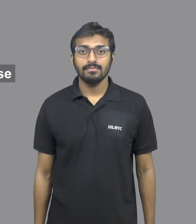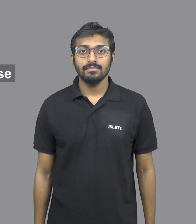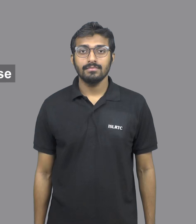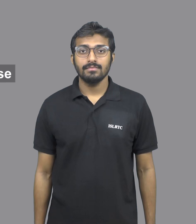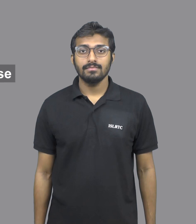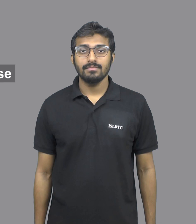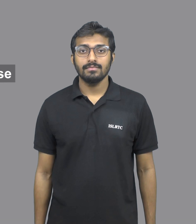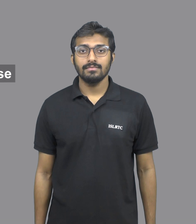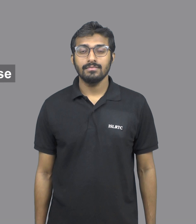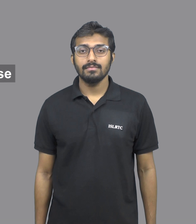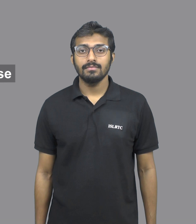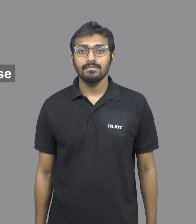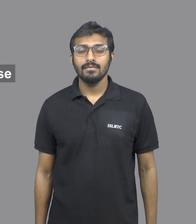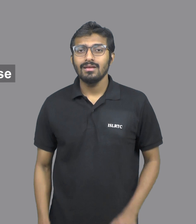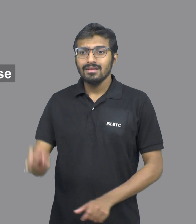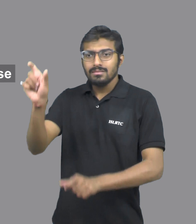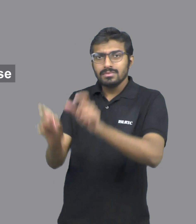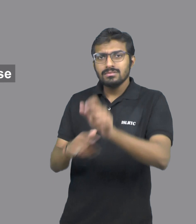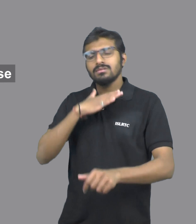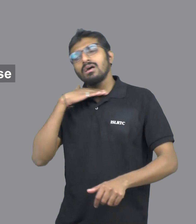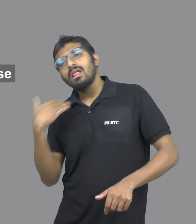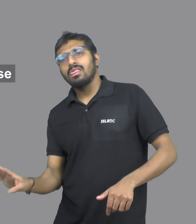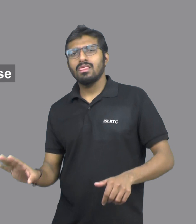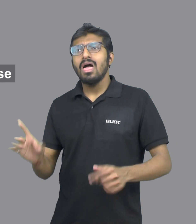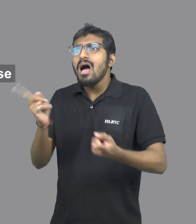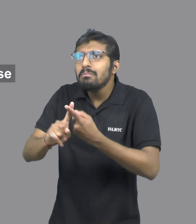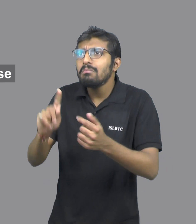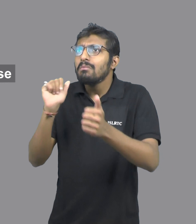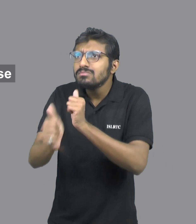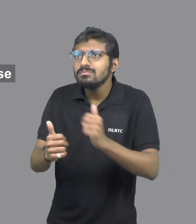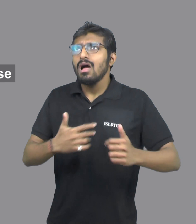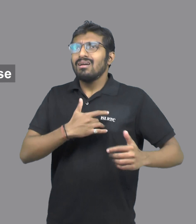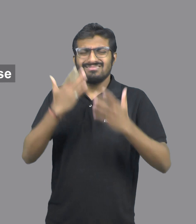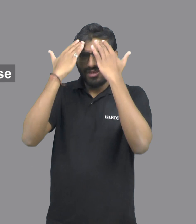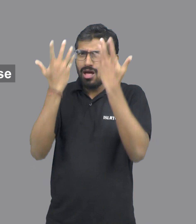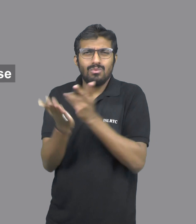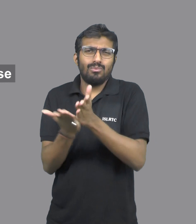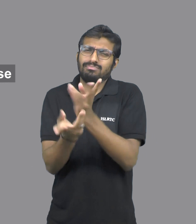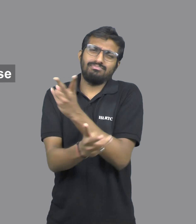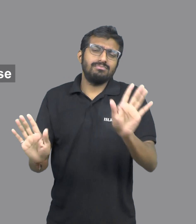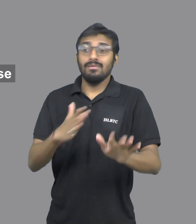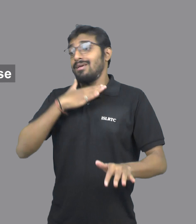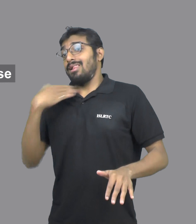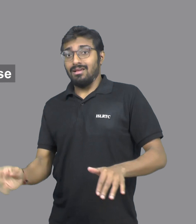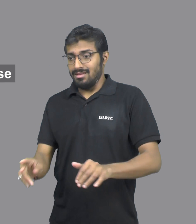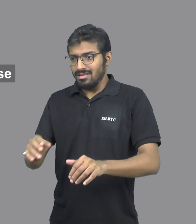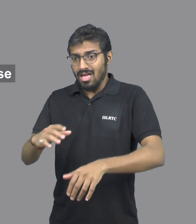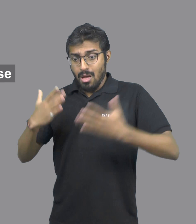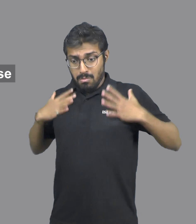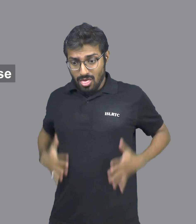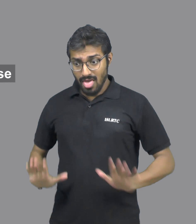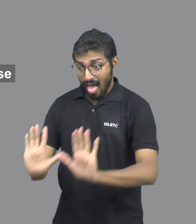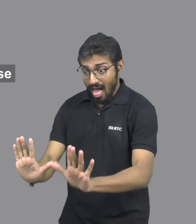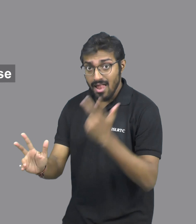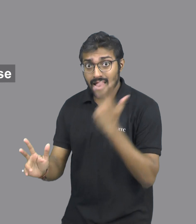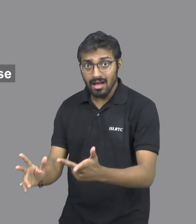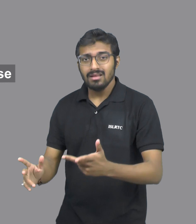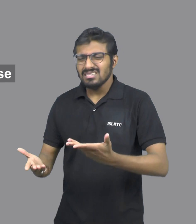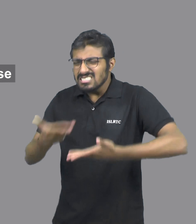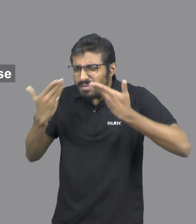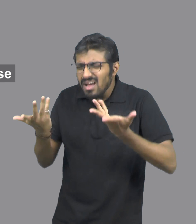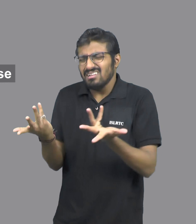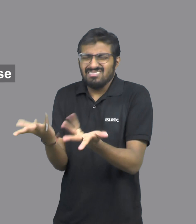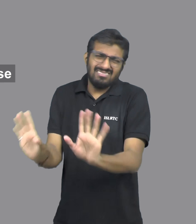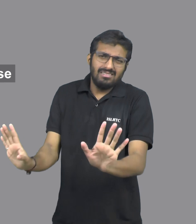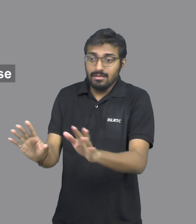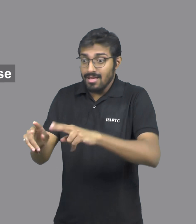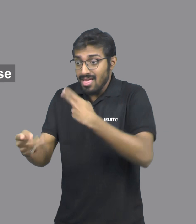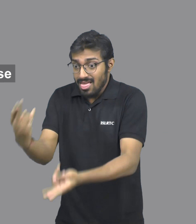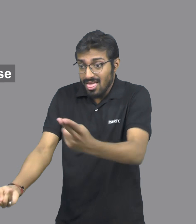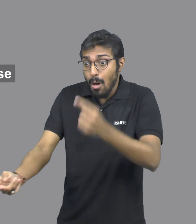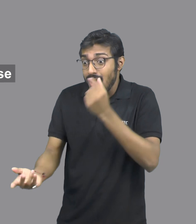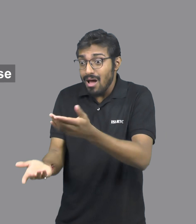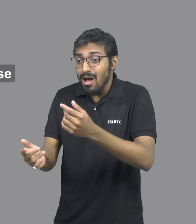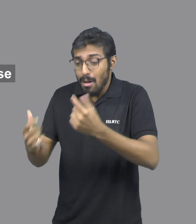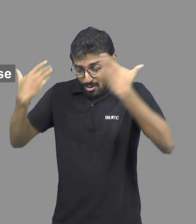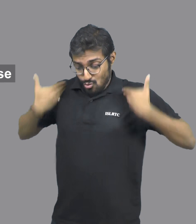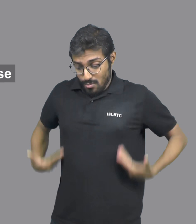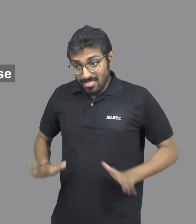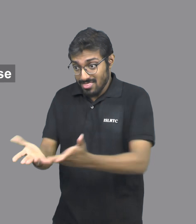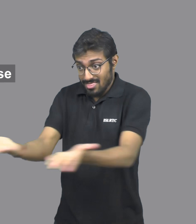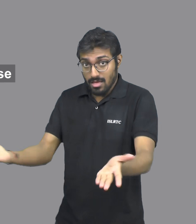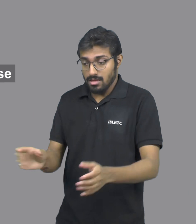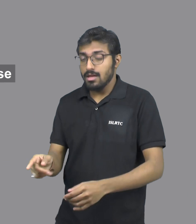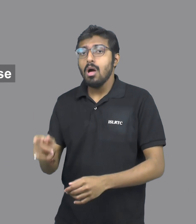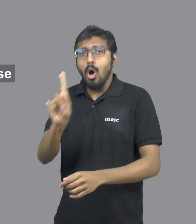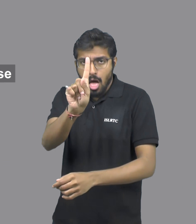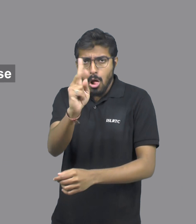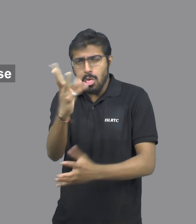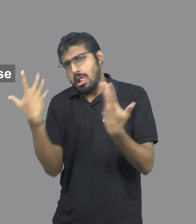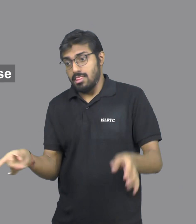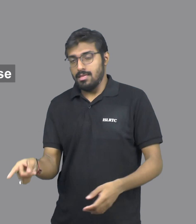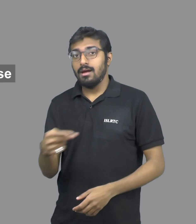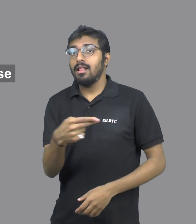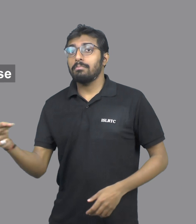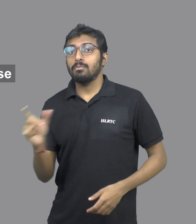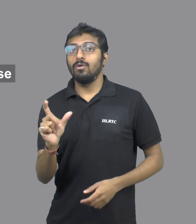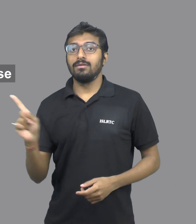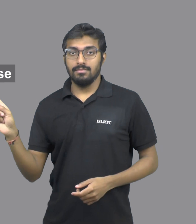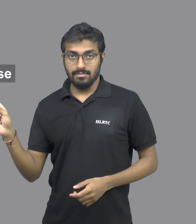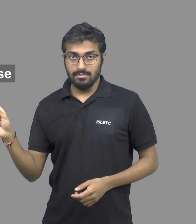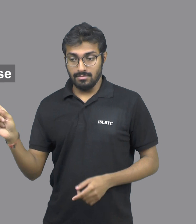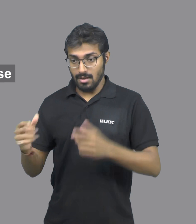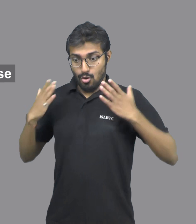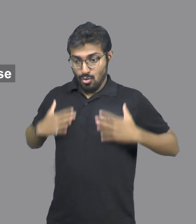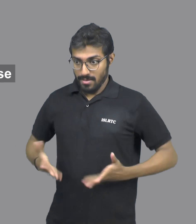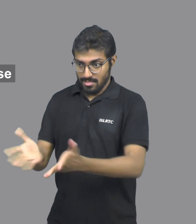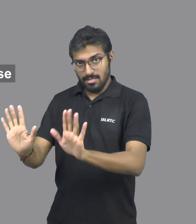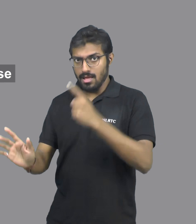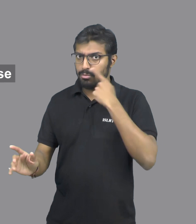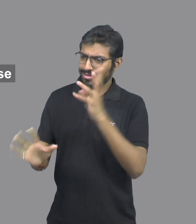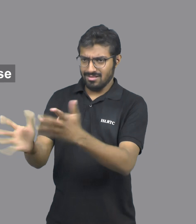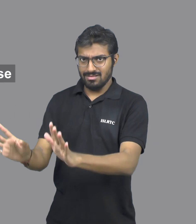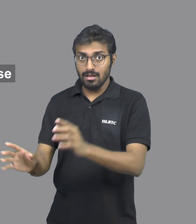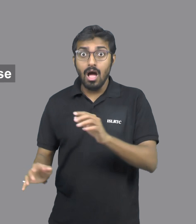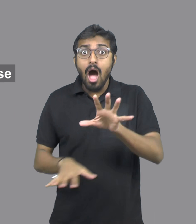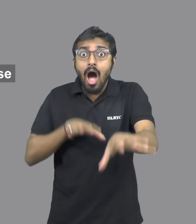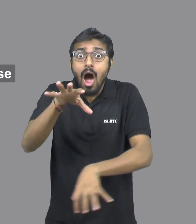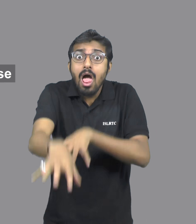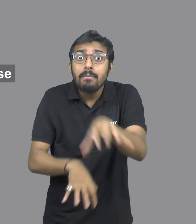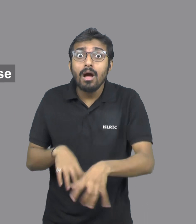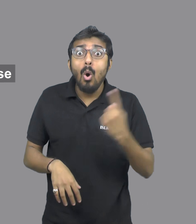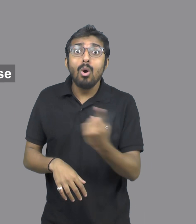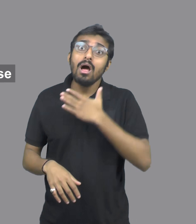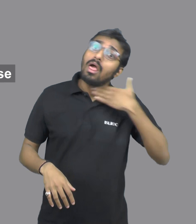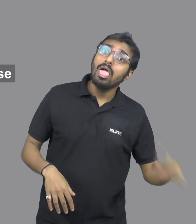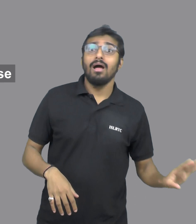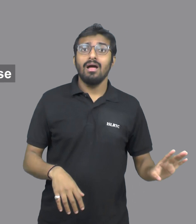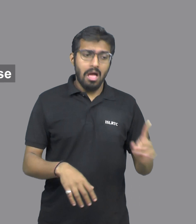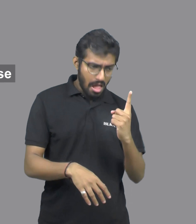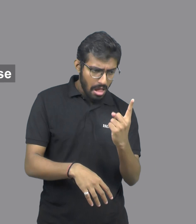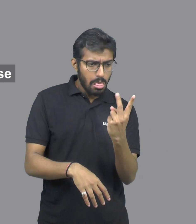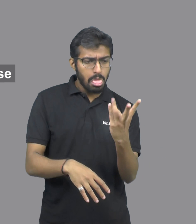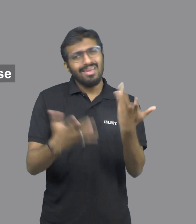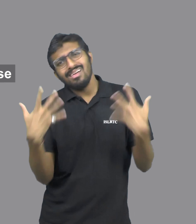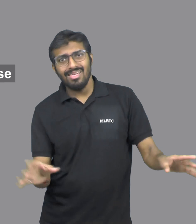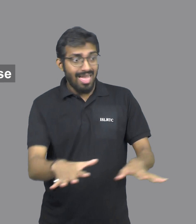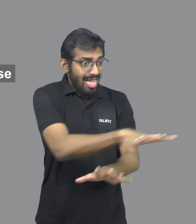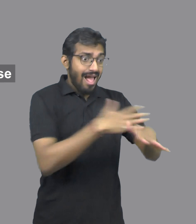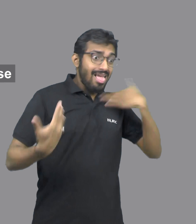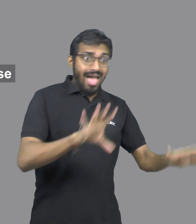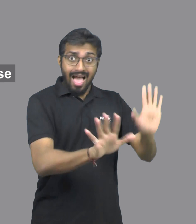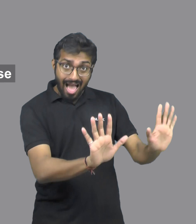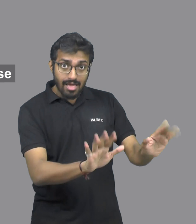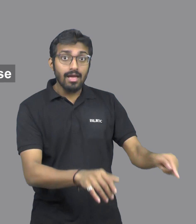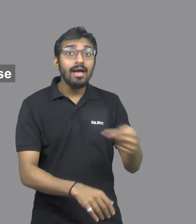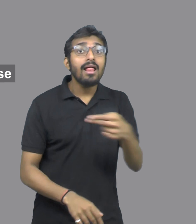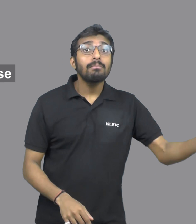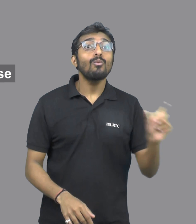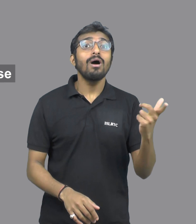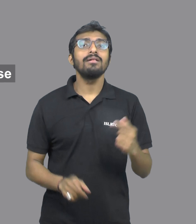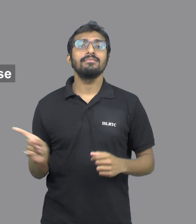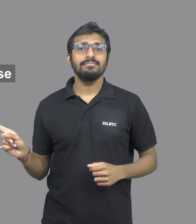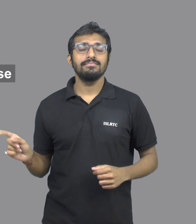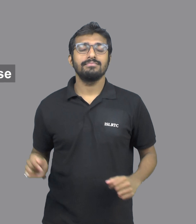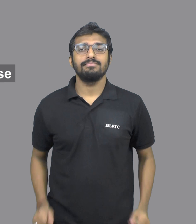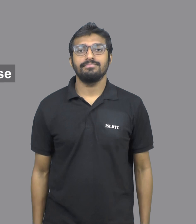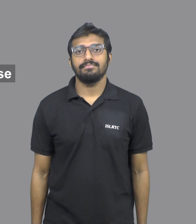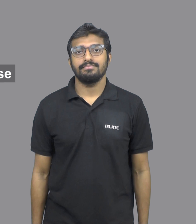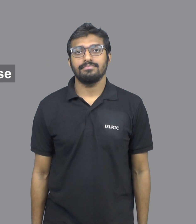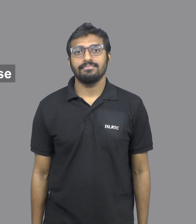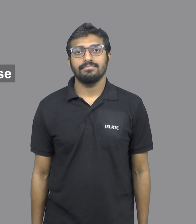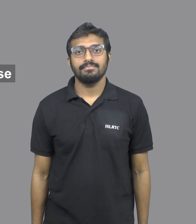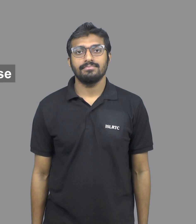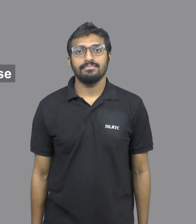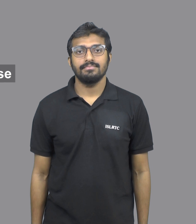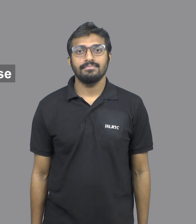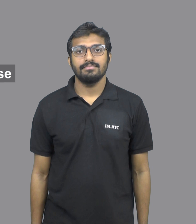Deadbody or Corpse Carcass